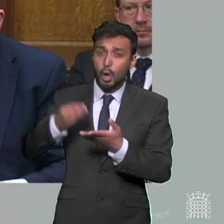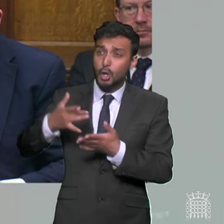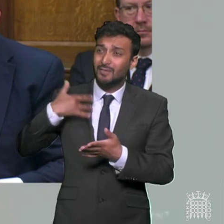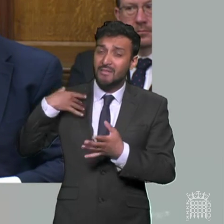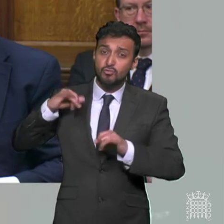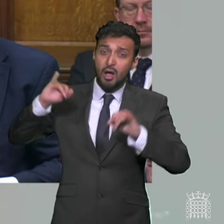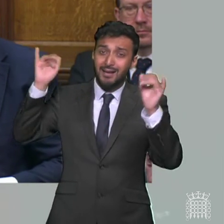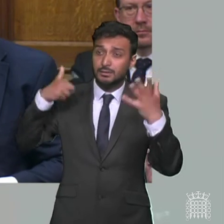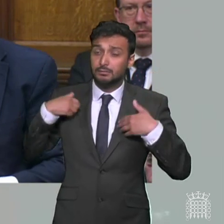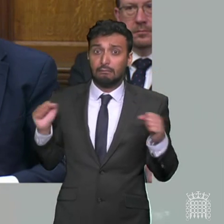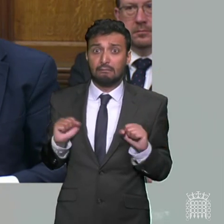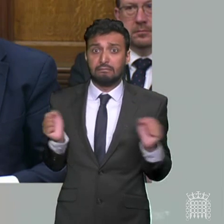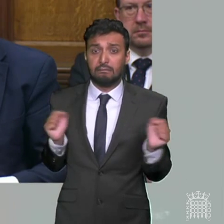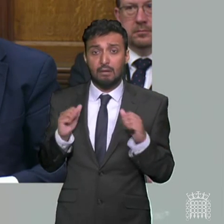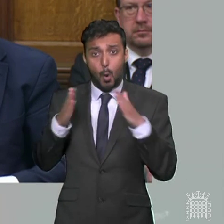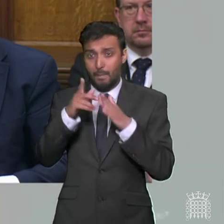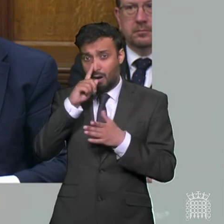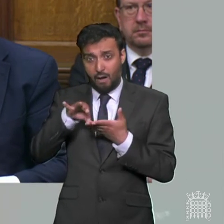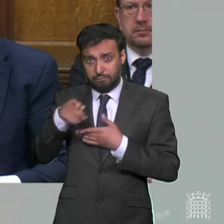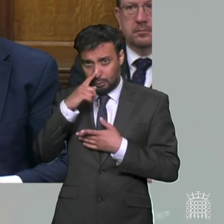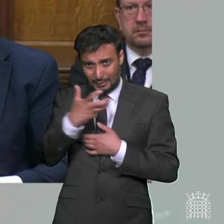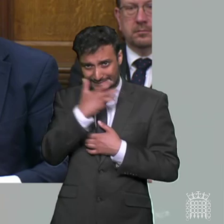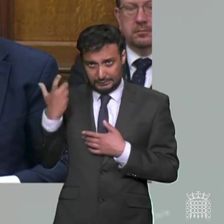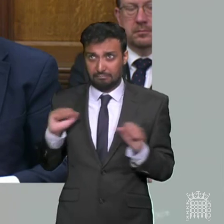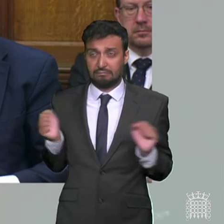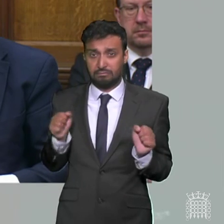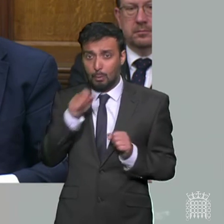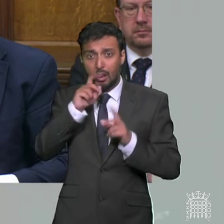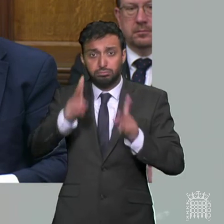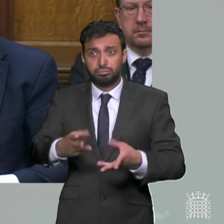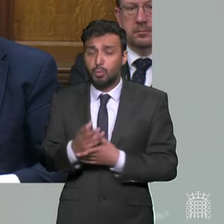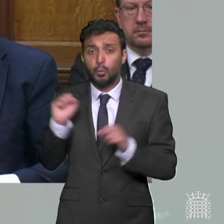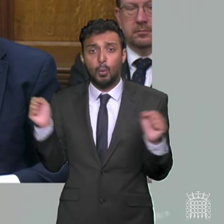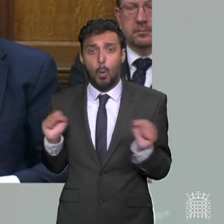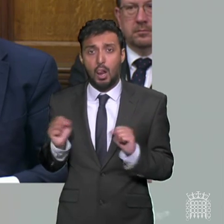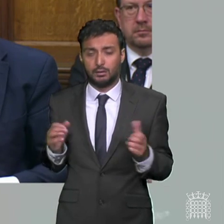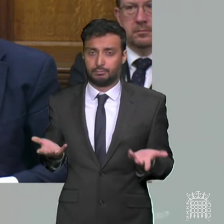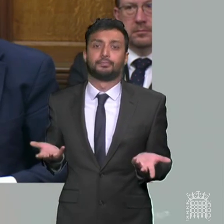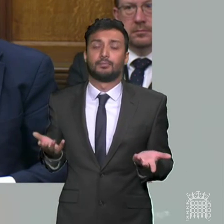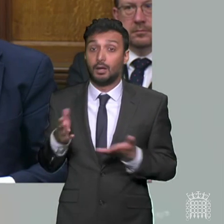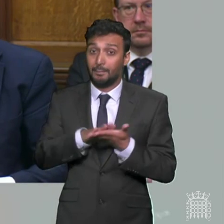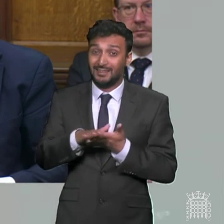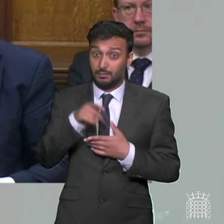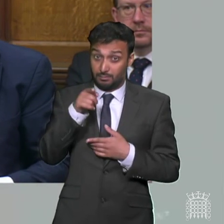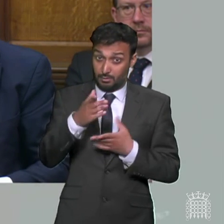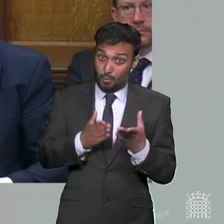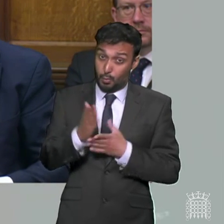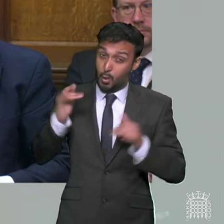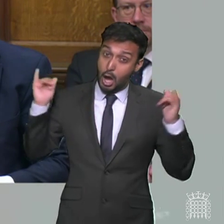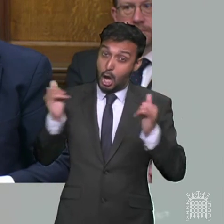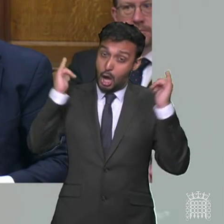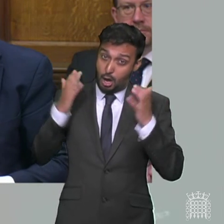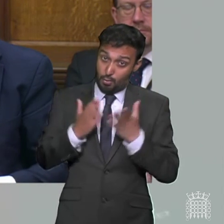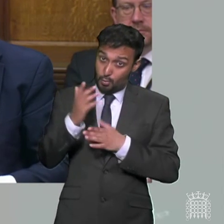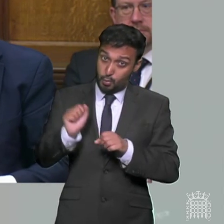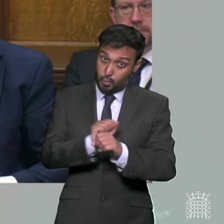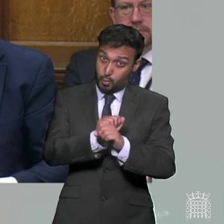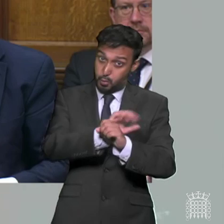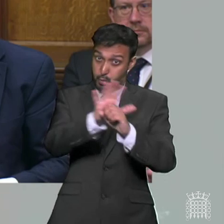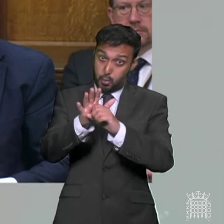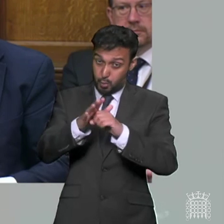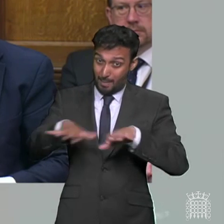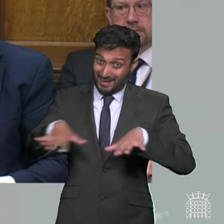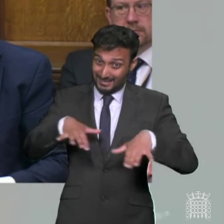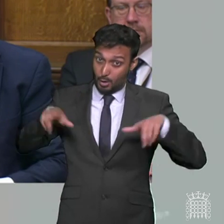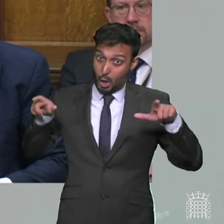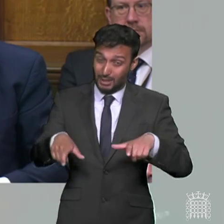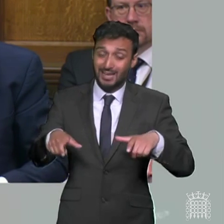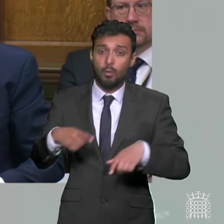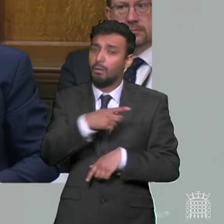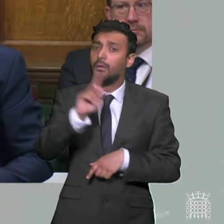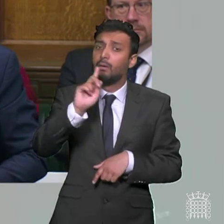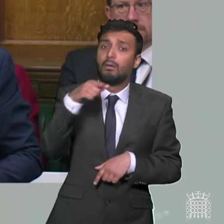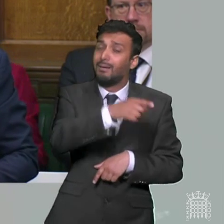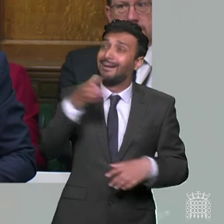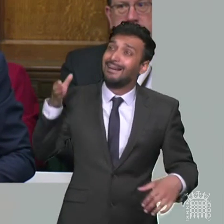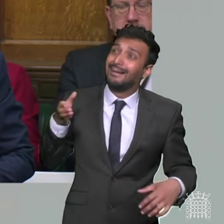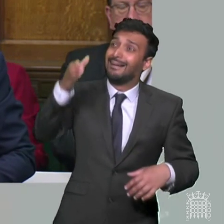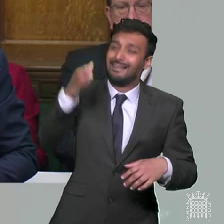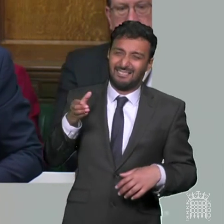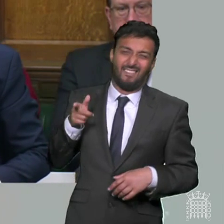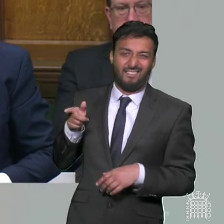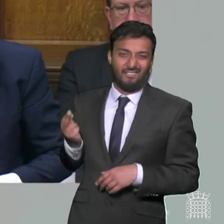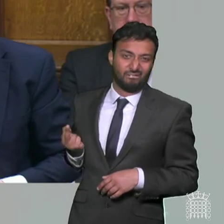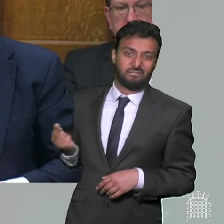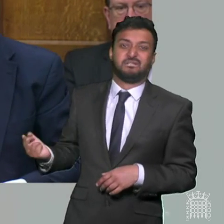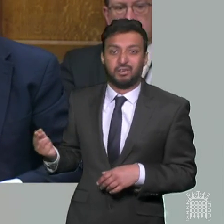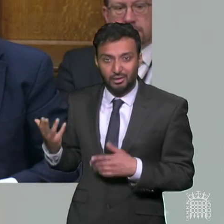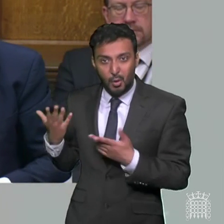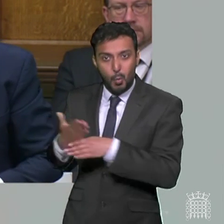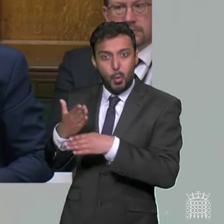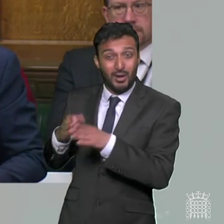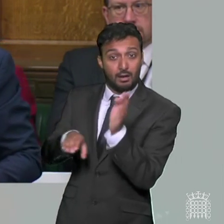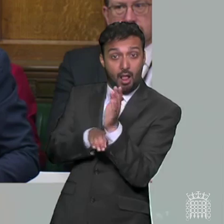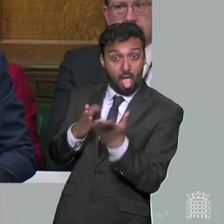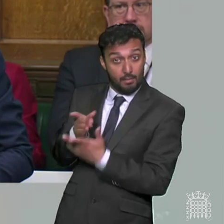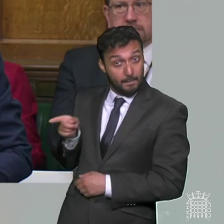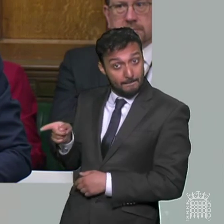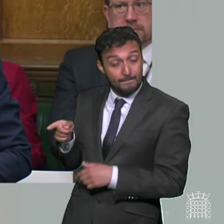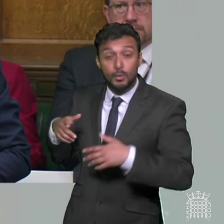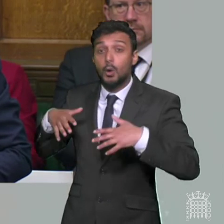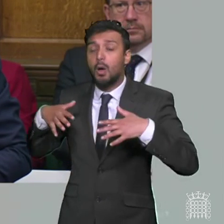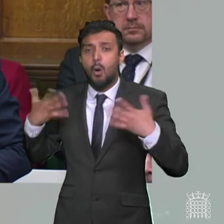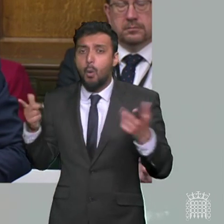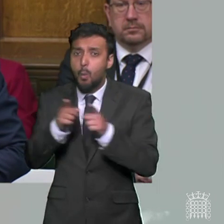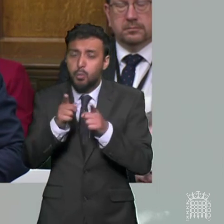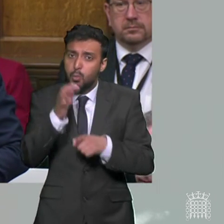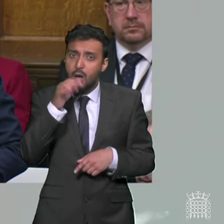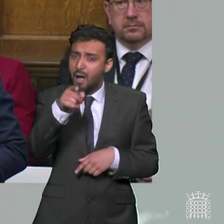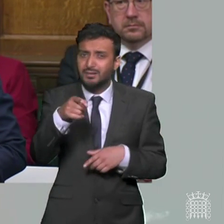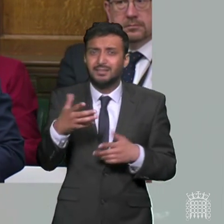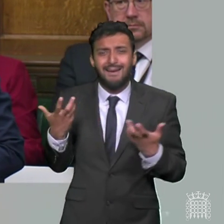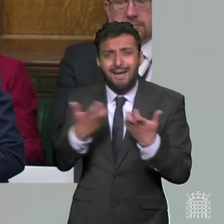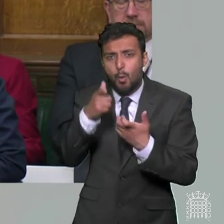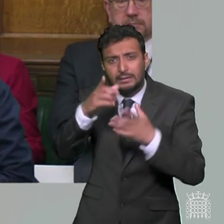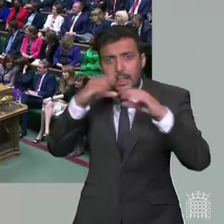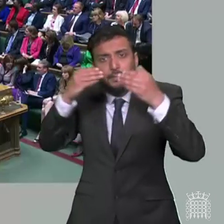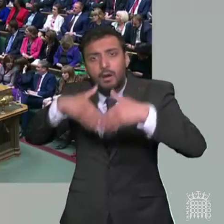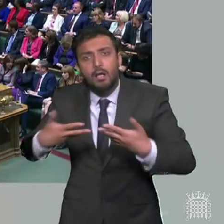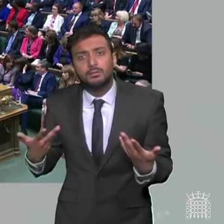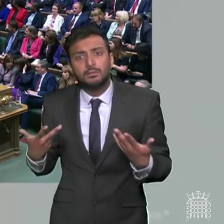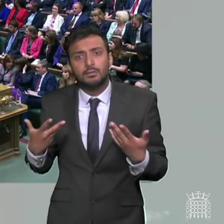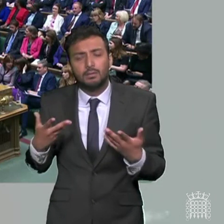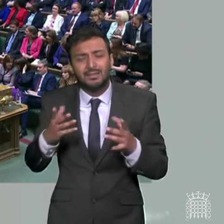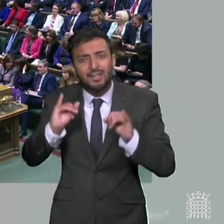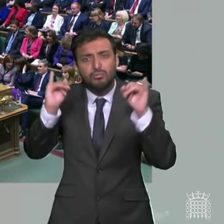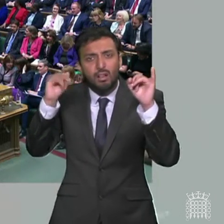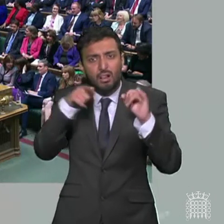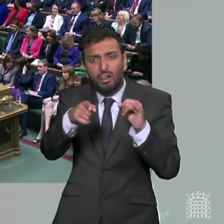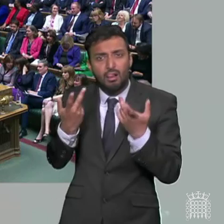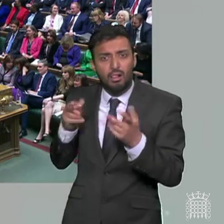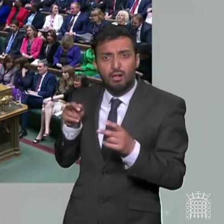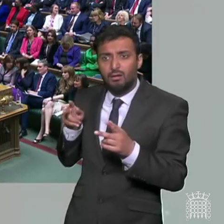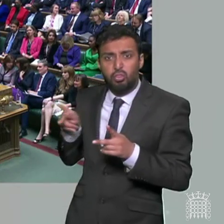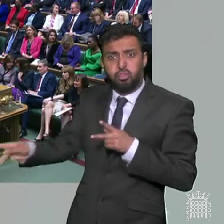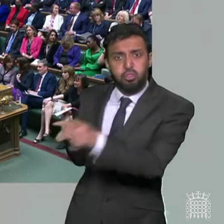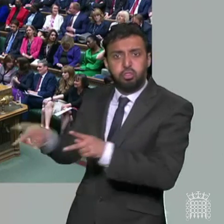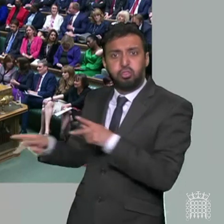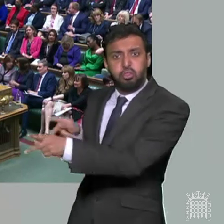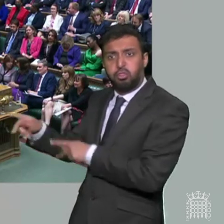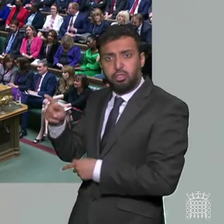So when we saw pictures of the Prime Minister partying in the middle of the pandemic was he toasting his assault on the working class, and how on earth does he sleep at night with so much blood on his filthy, privileged hands?